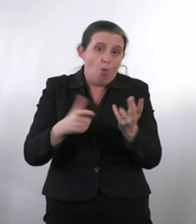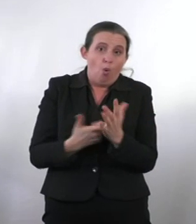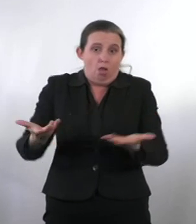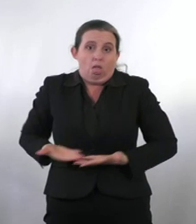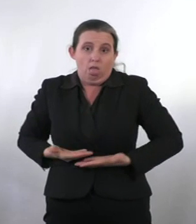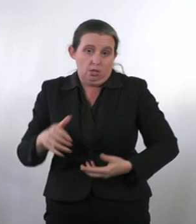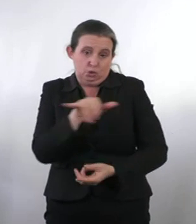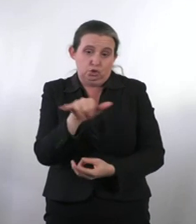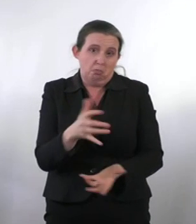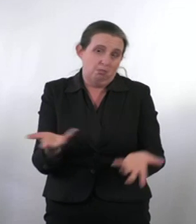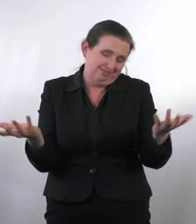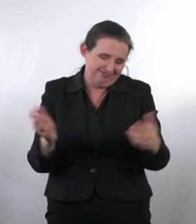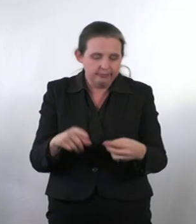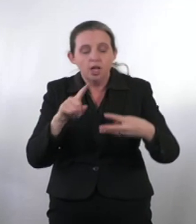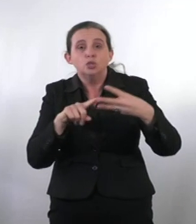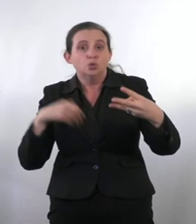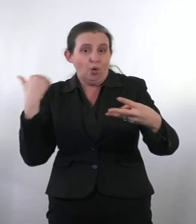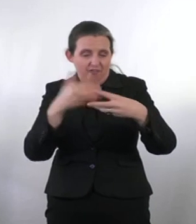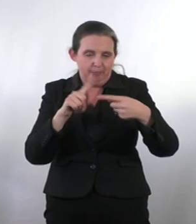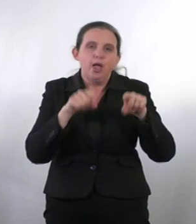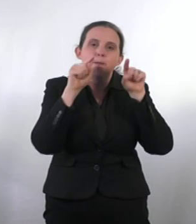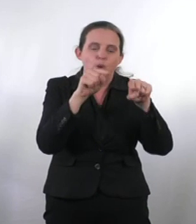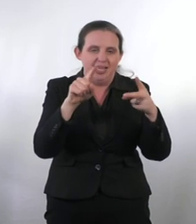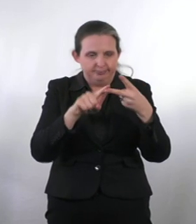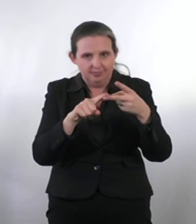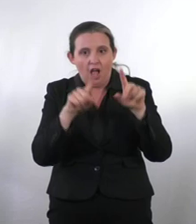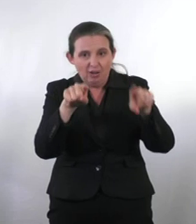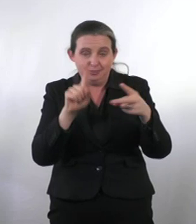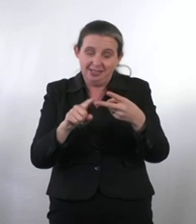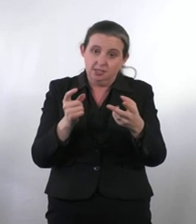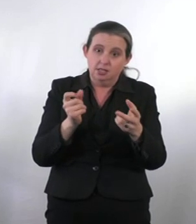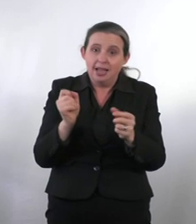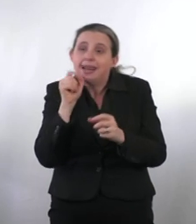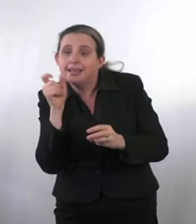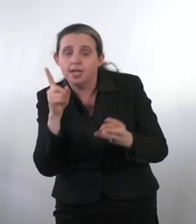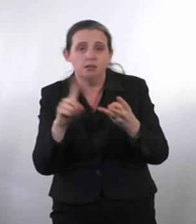So far, we have bullying, harassment, leaking and the misuse of taxpayers’ money.